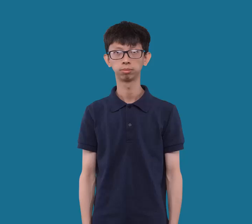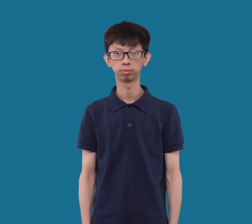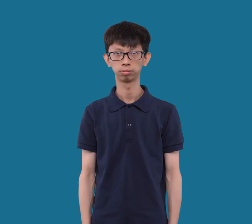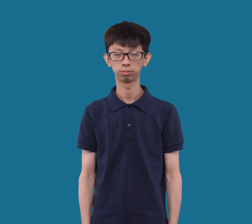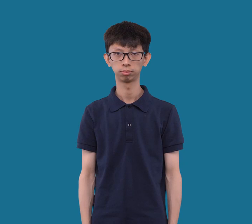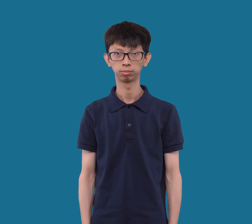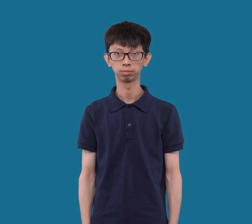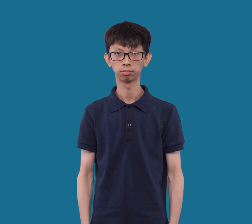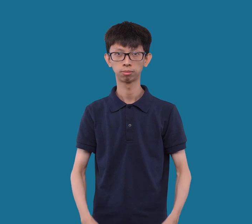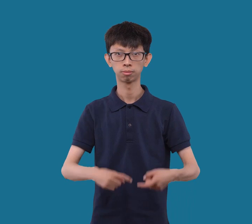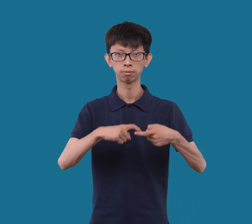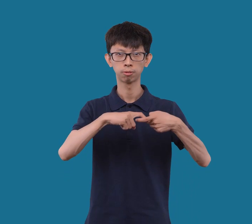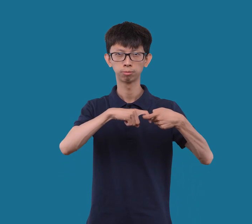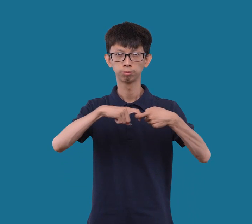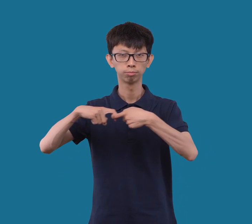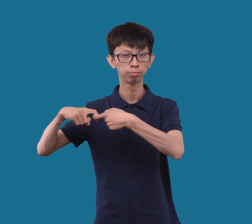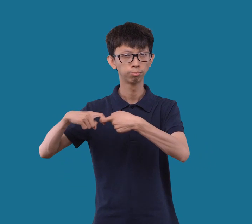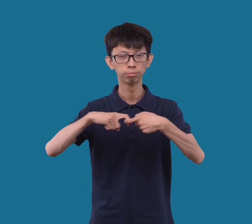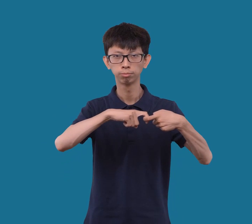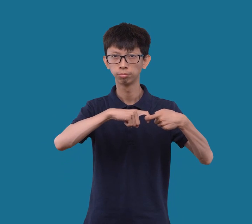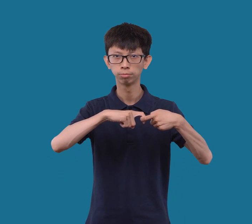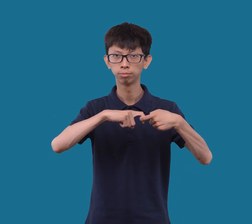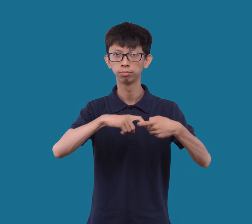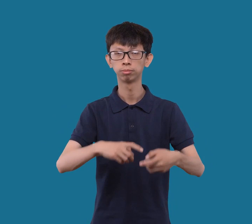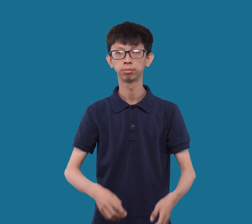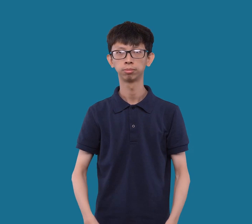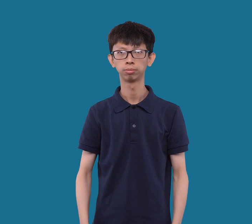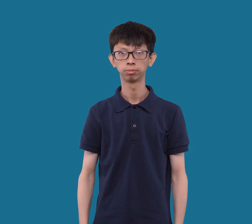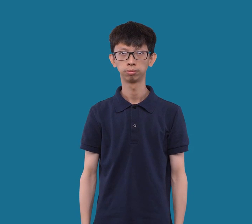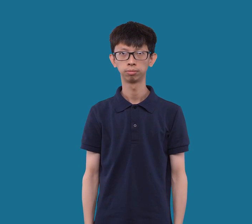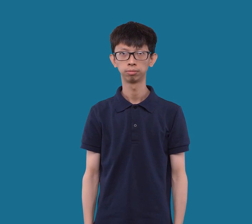gắn bó